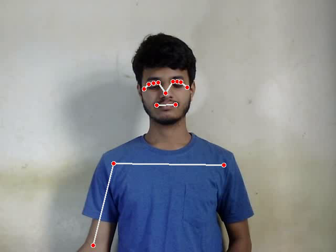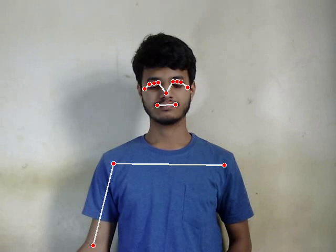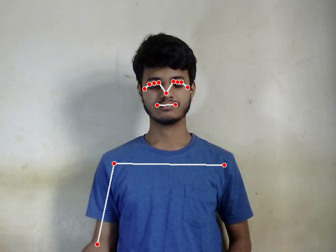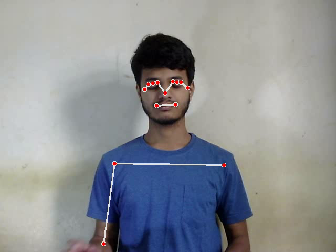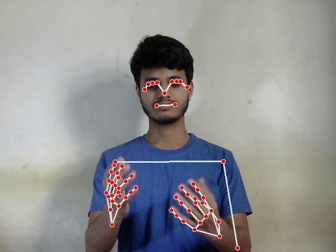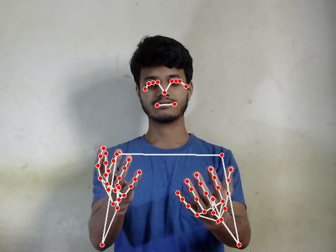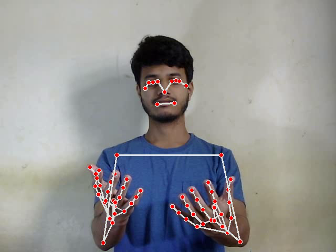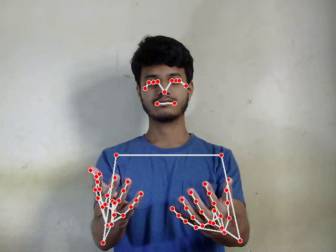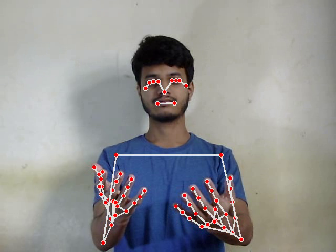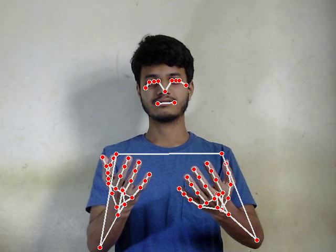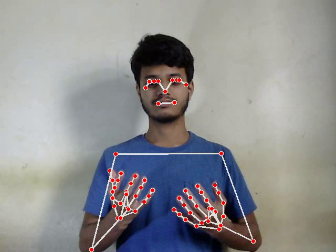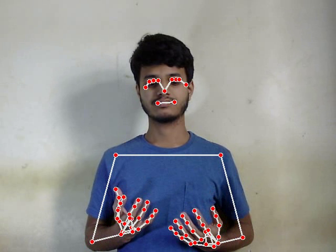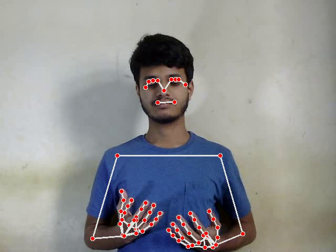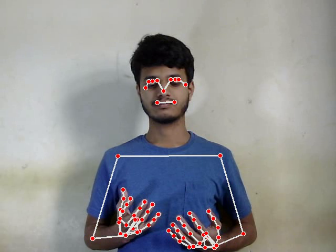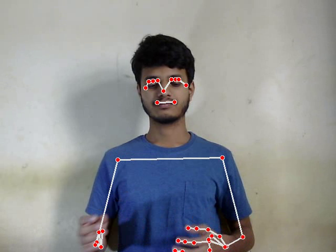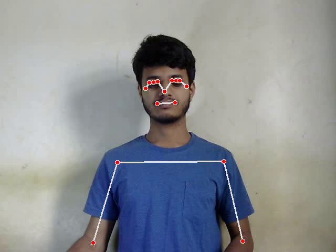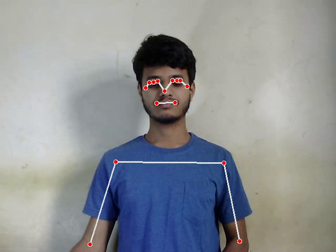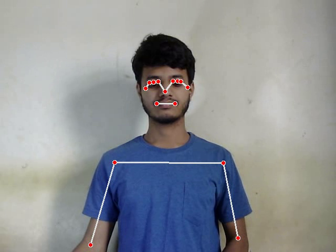want